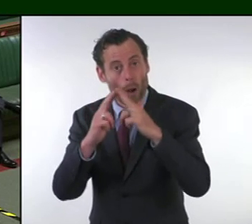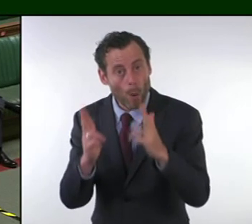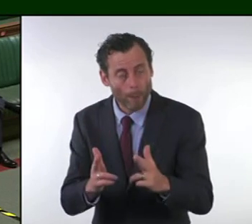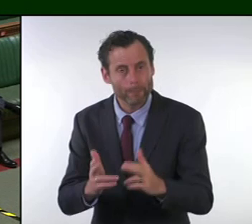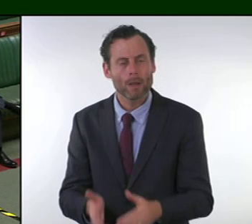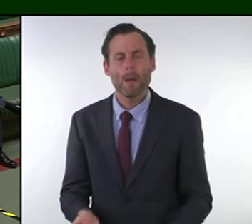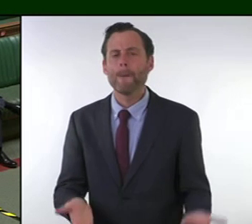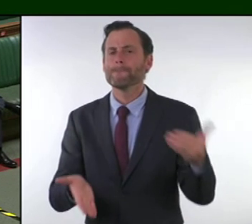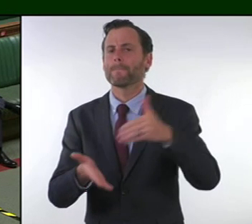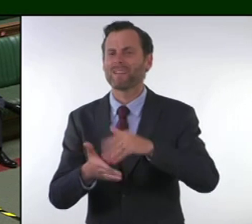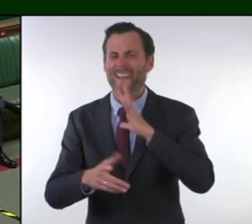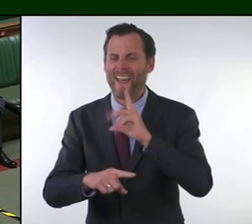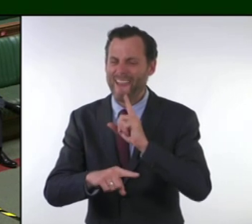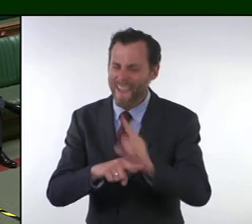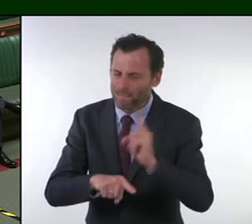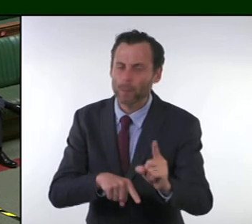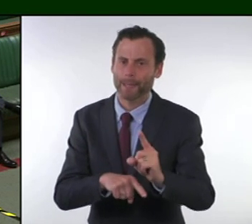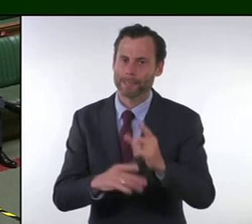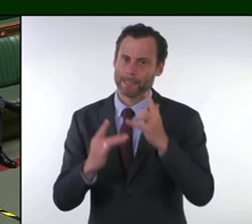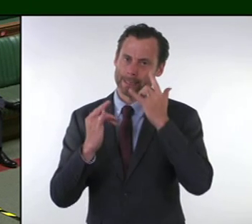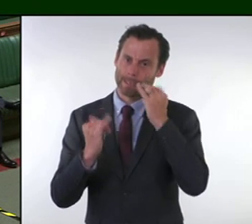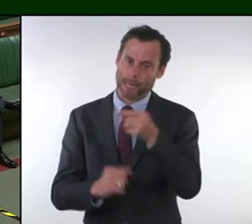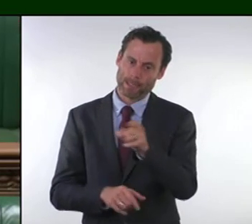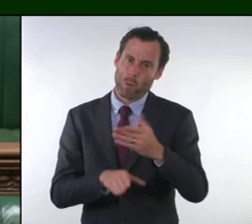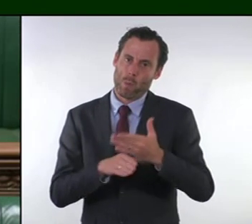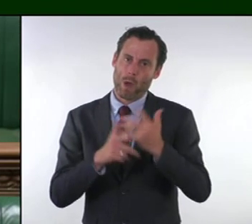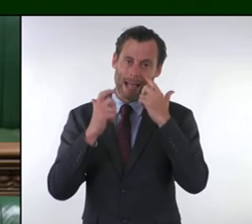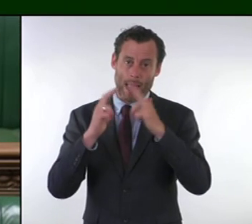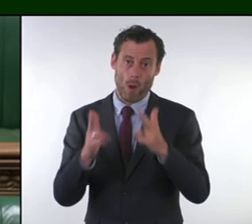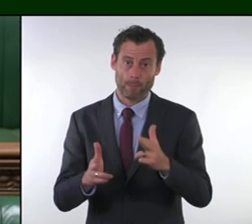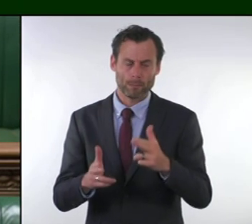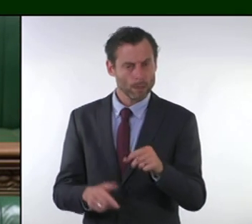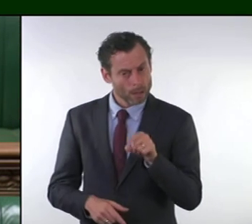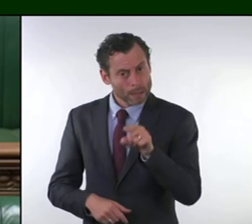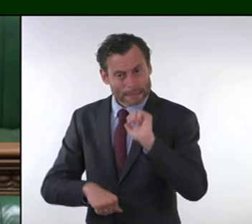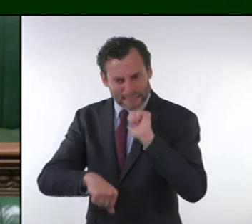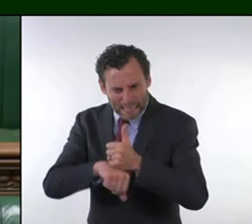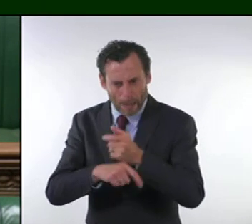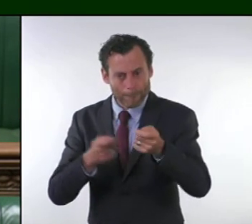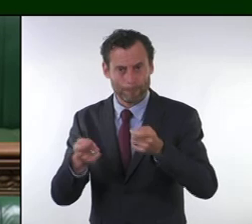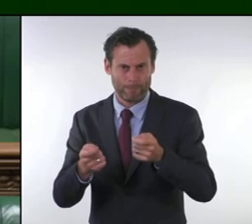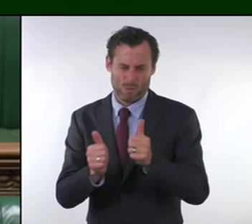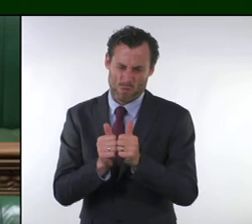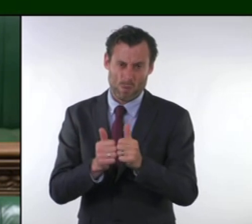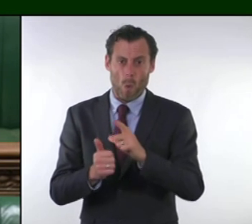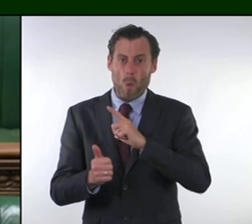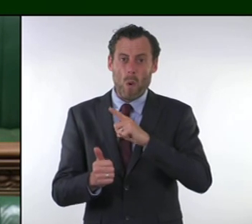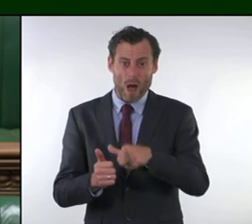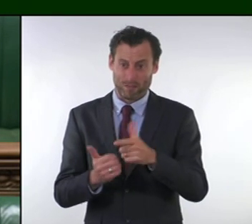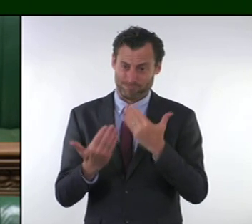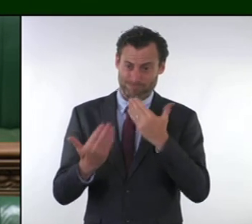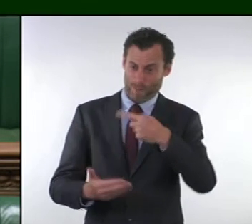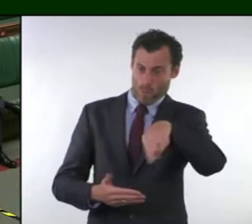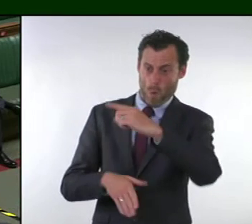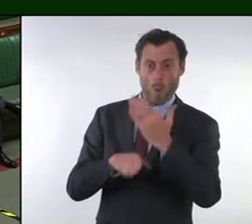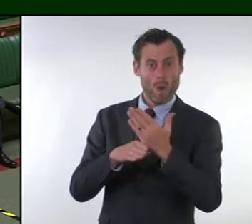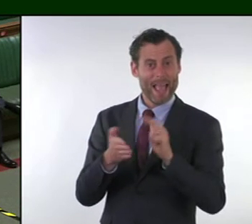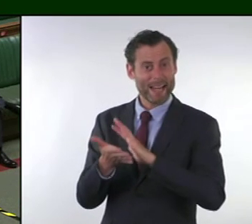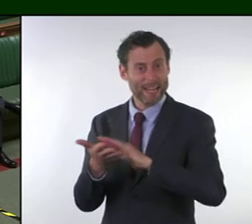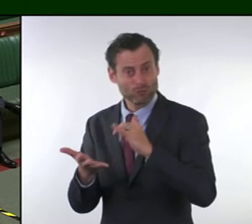That is thanks to the fantastic efforts of everybody involved in NHS testing and tracing—and I think, by the way, that the right honourable and learned Gentleman should pay tribute to them as well.